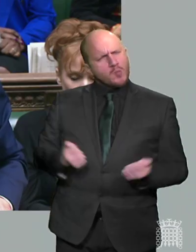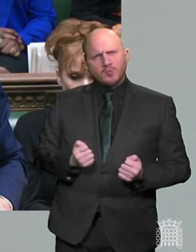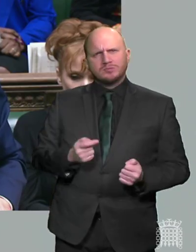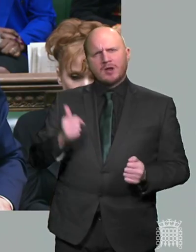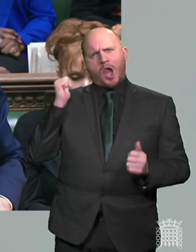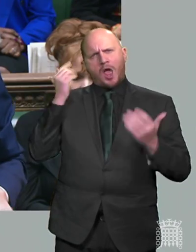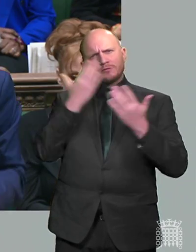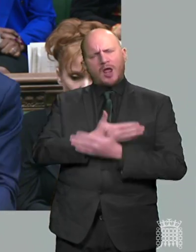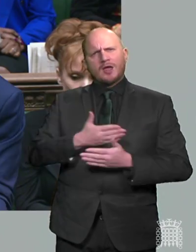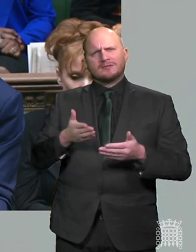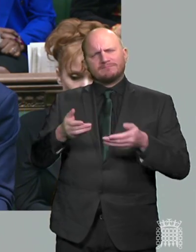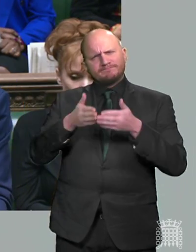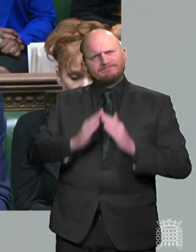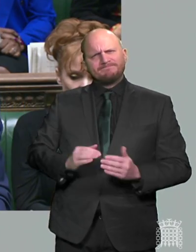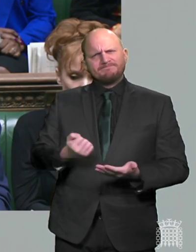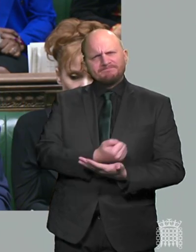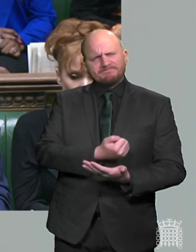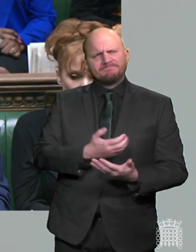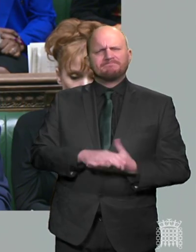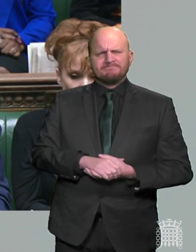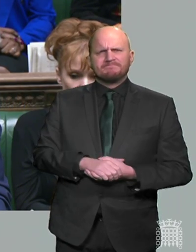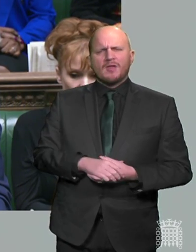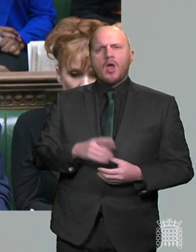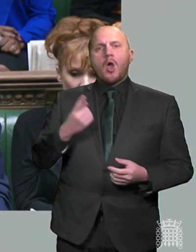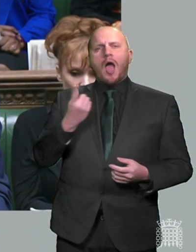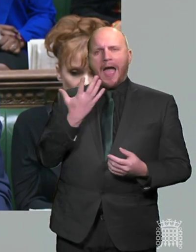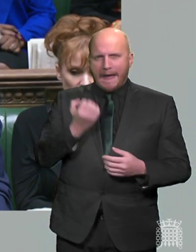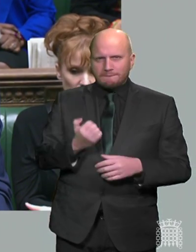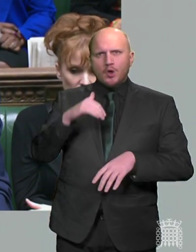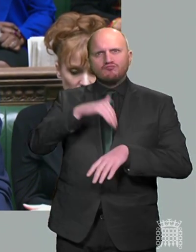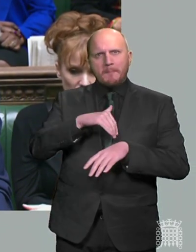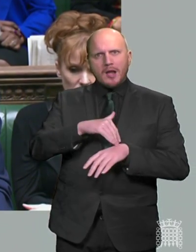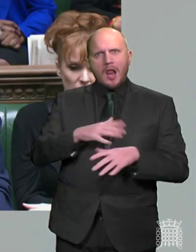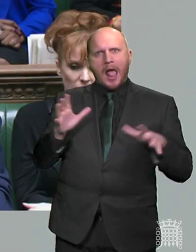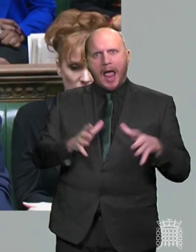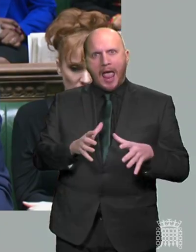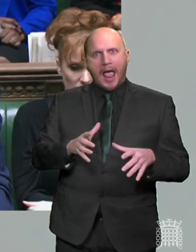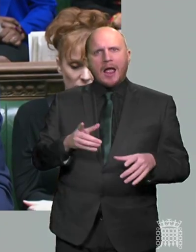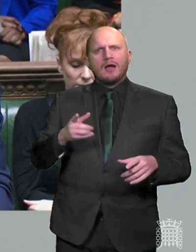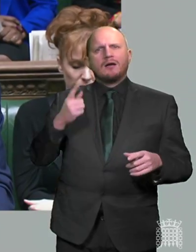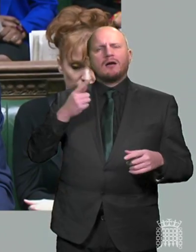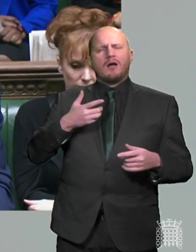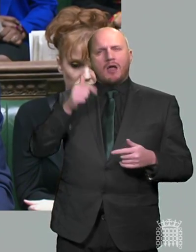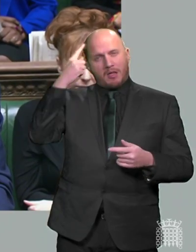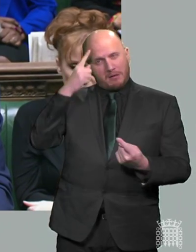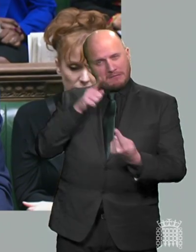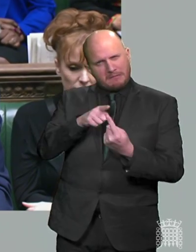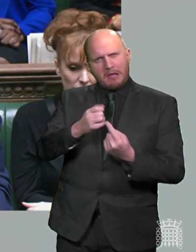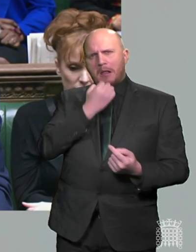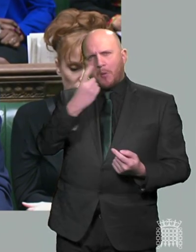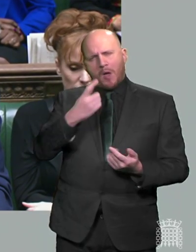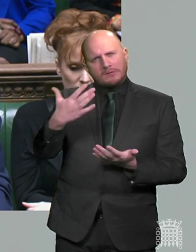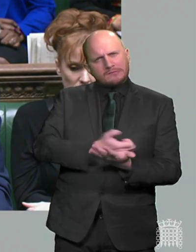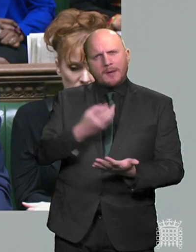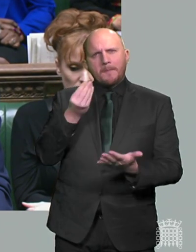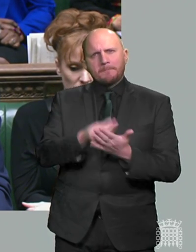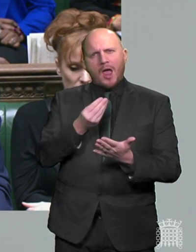It is a reminder that the criminal gangs running those routes put the lives of the desperate at risk, and profit from their misery.